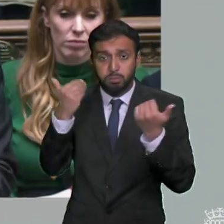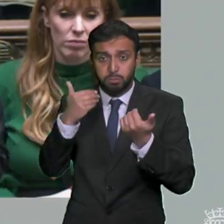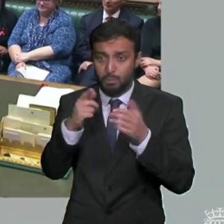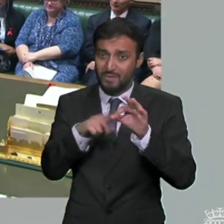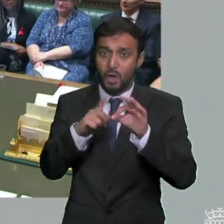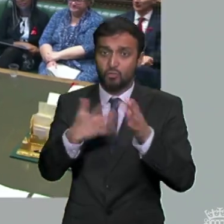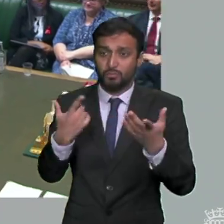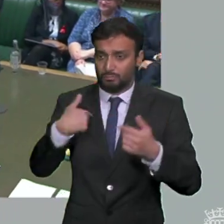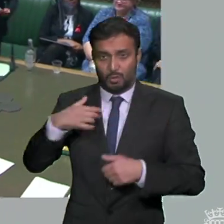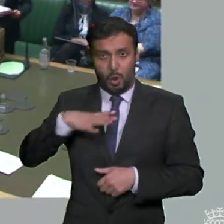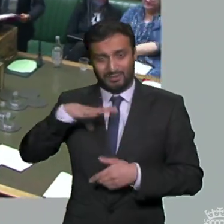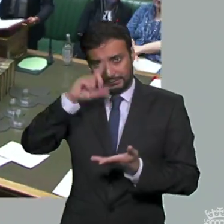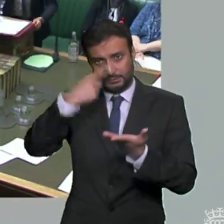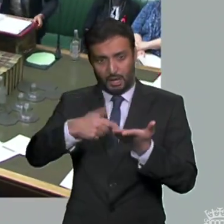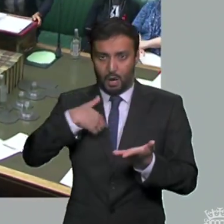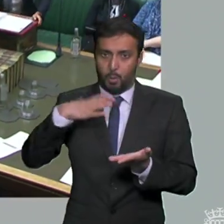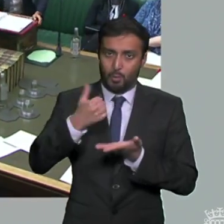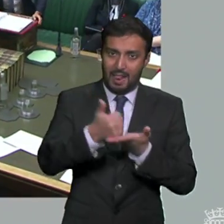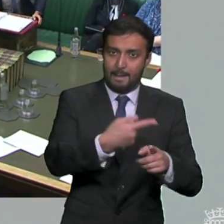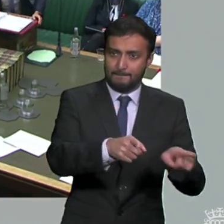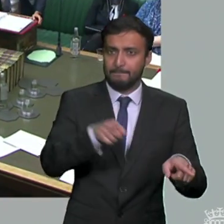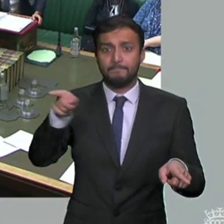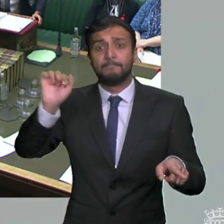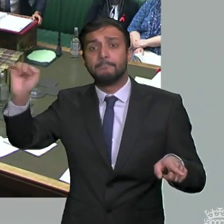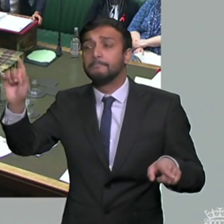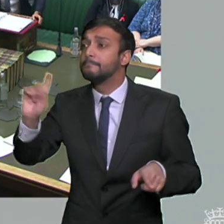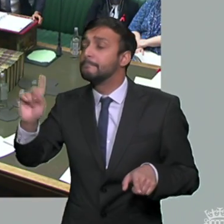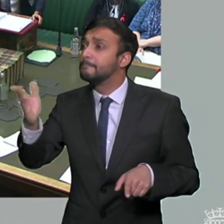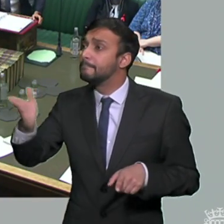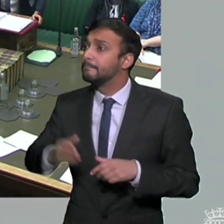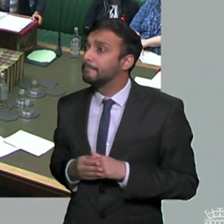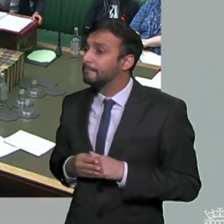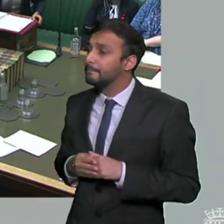We are improving school standards for every pupil in this country.